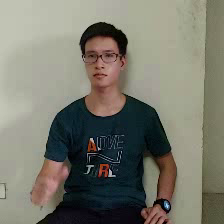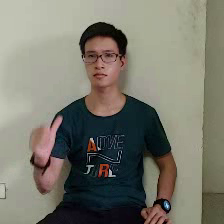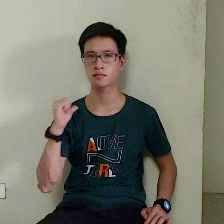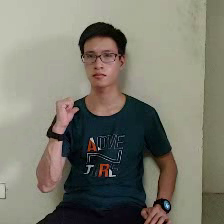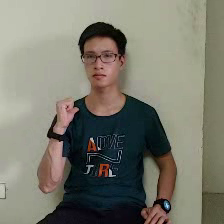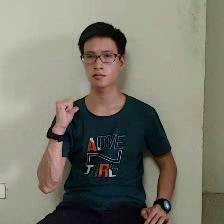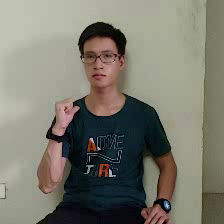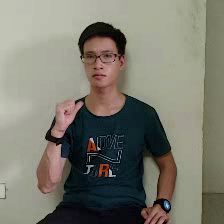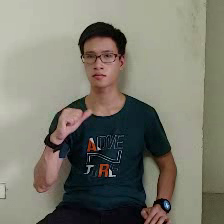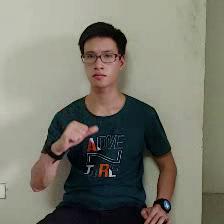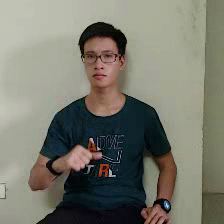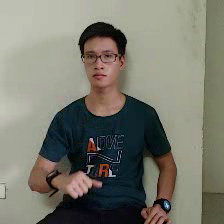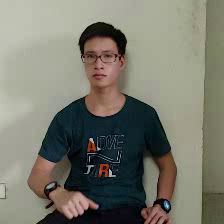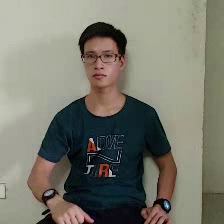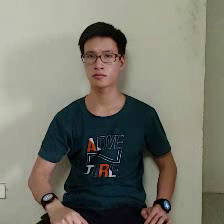Nghỉ ngơi